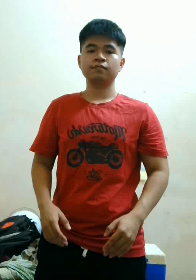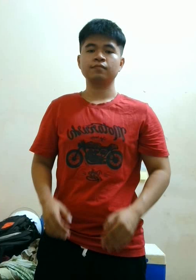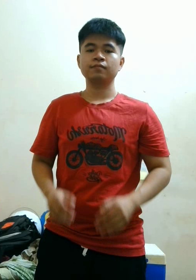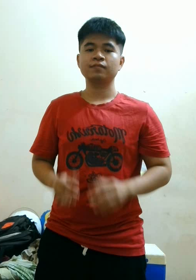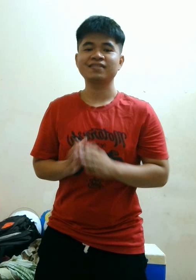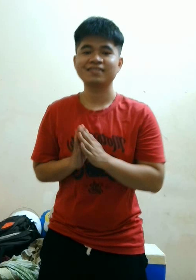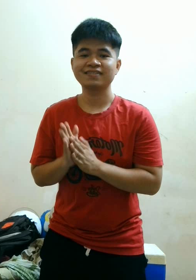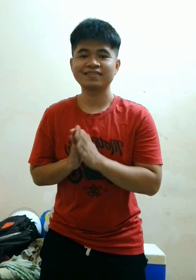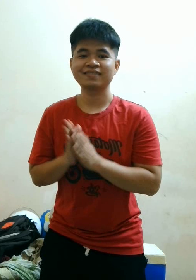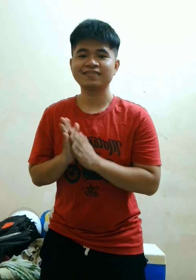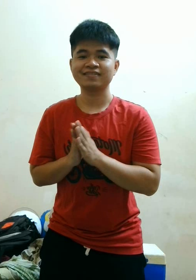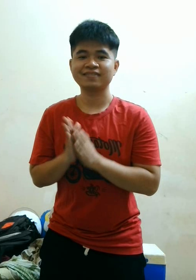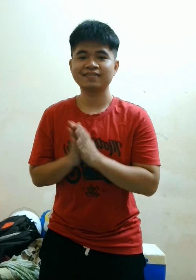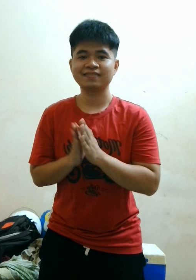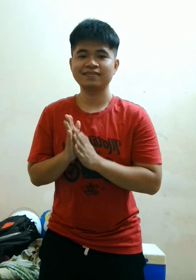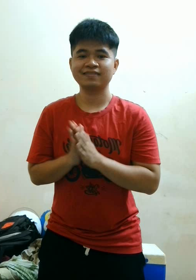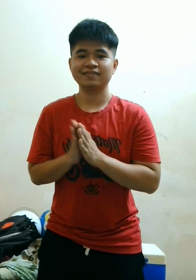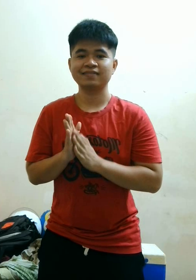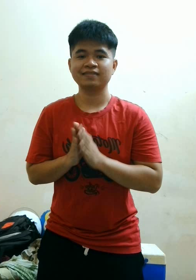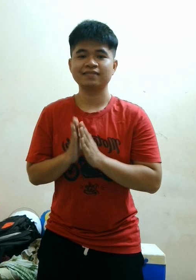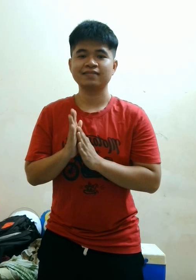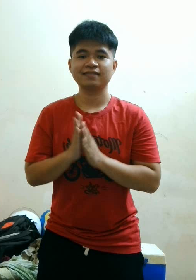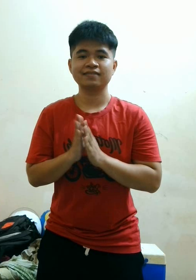hung thu